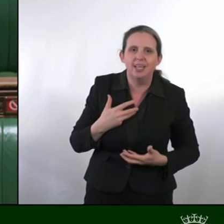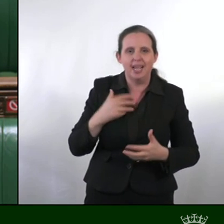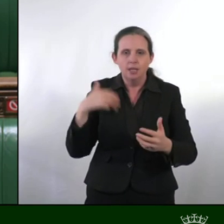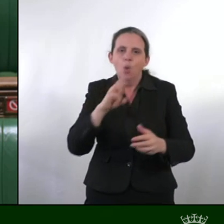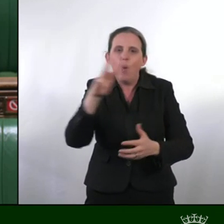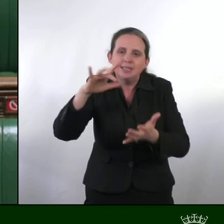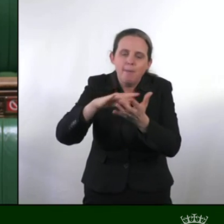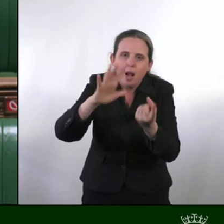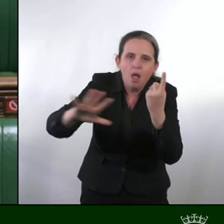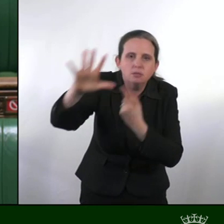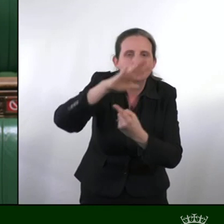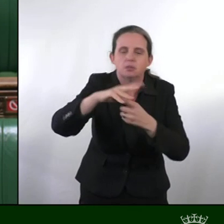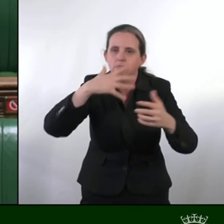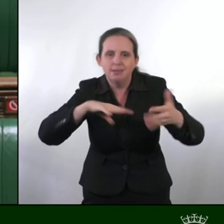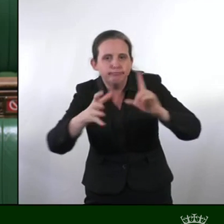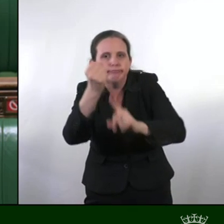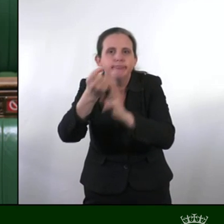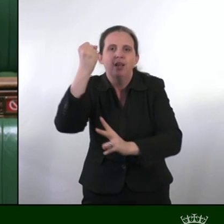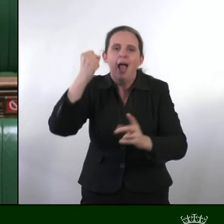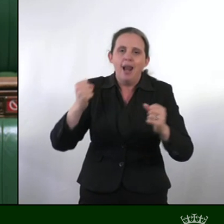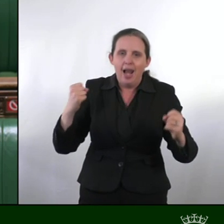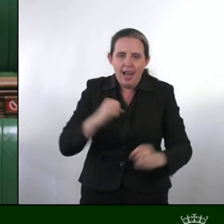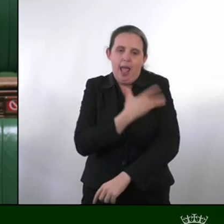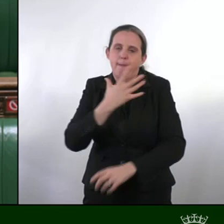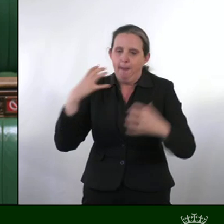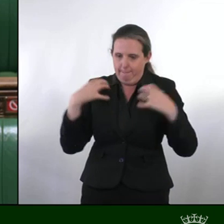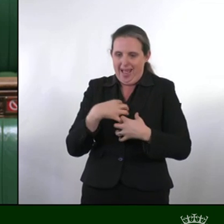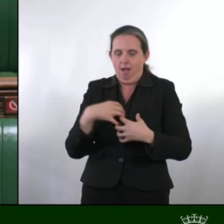Friend the Member for Birmingham, Hodge Hill and the work of Labour Mayors and councils across the country.